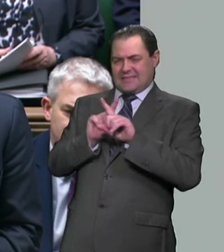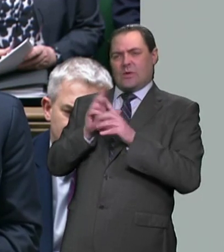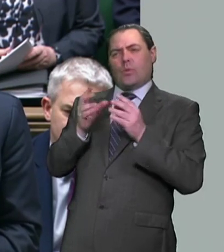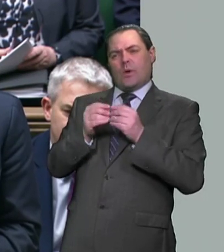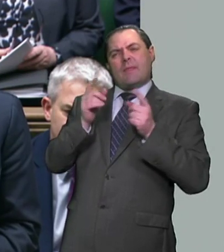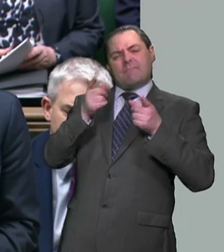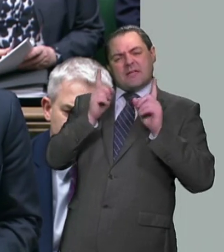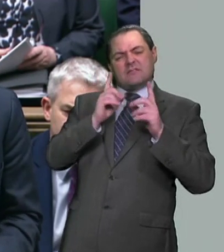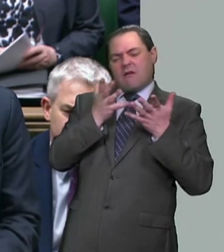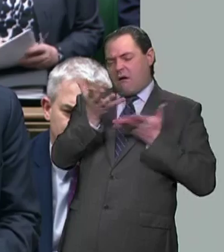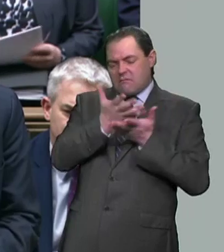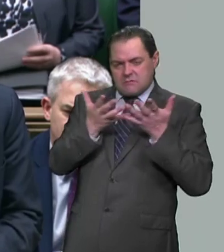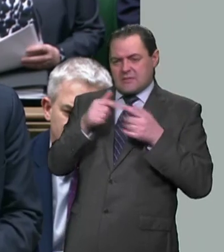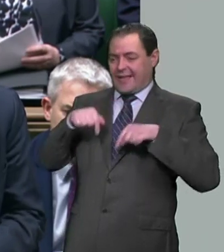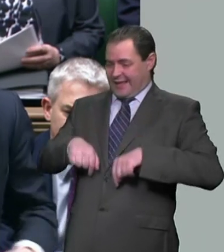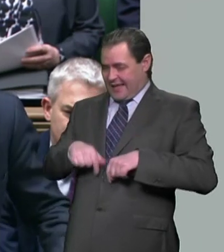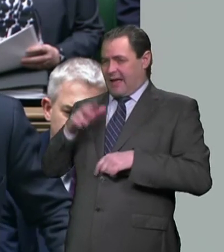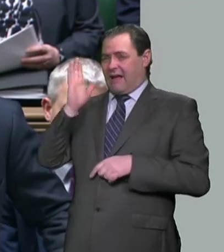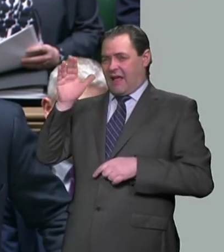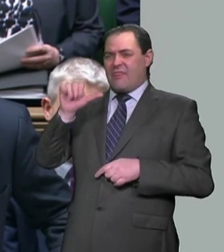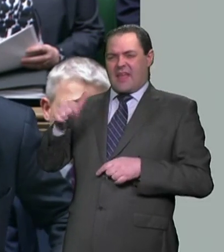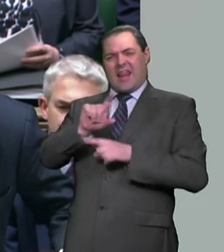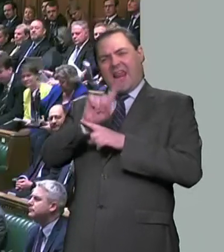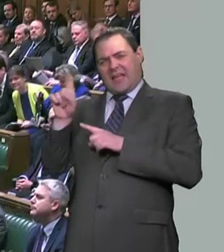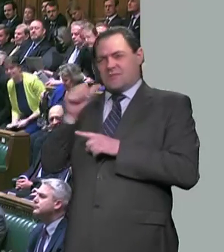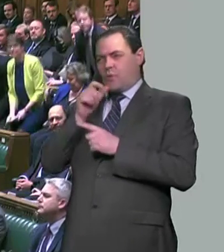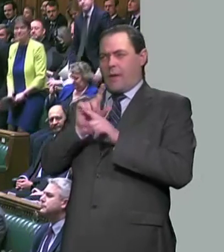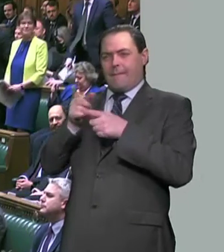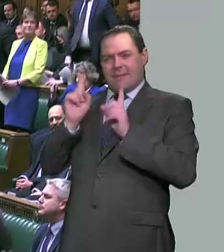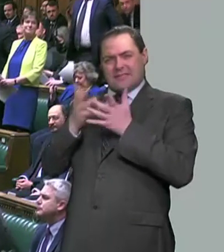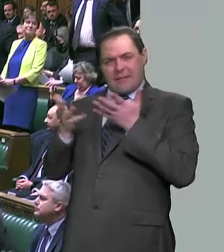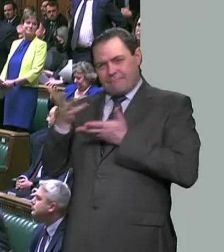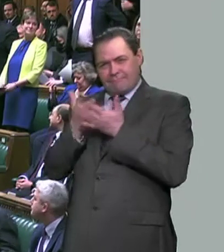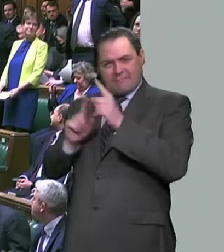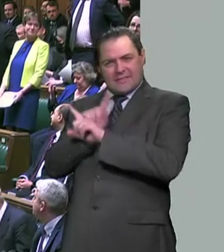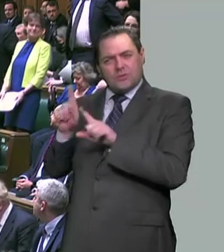In addition to my duties in this House, I shall have further such meetings later today.